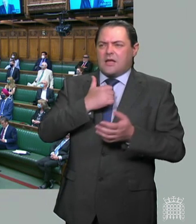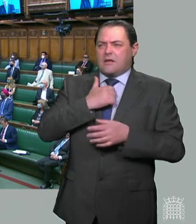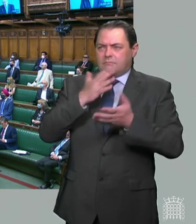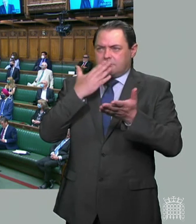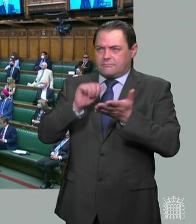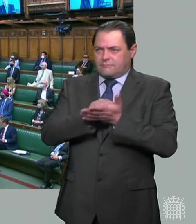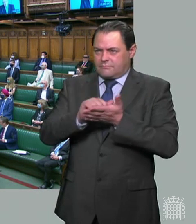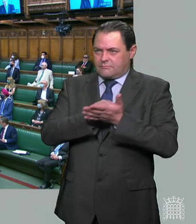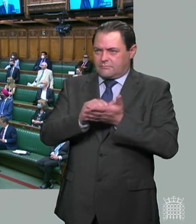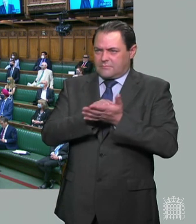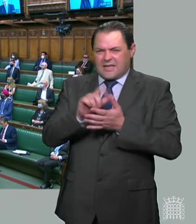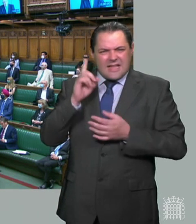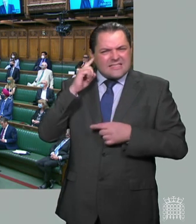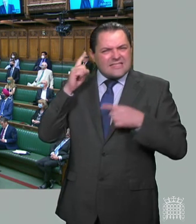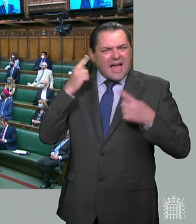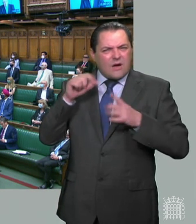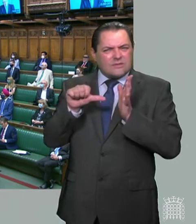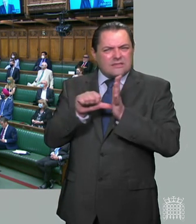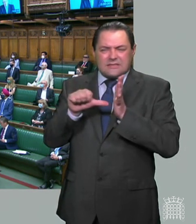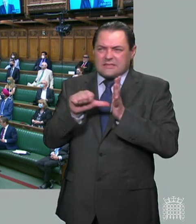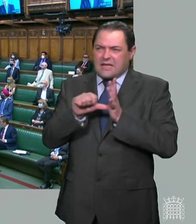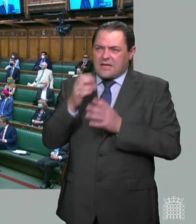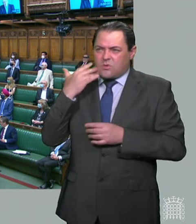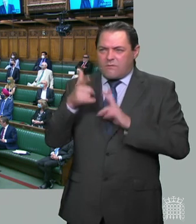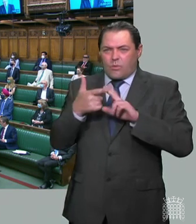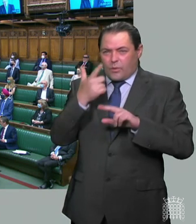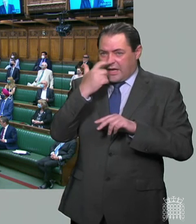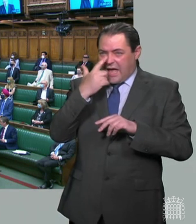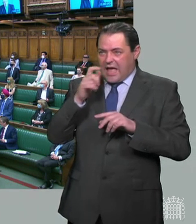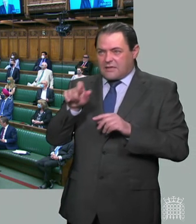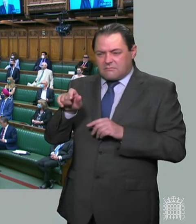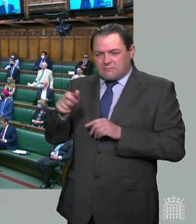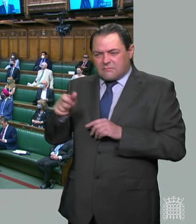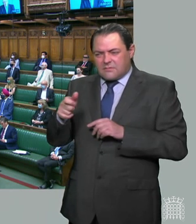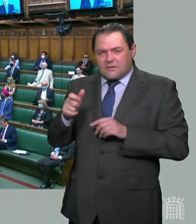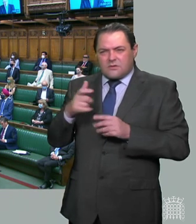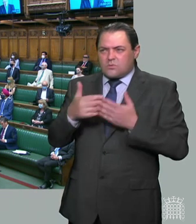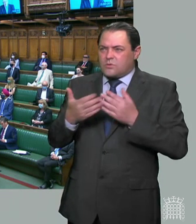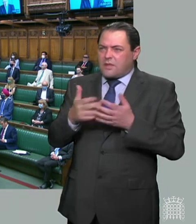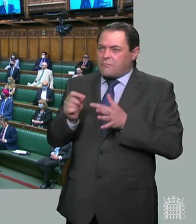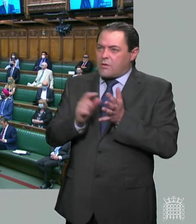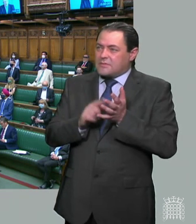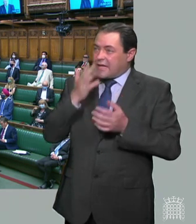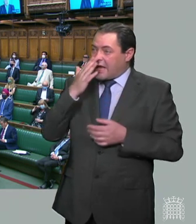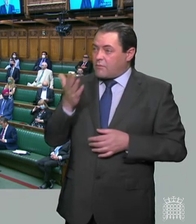We are really struggling on the sound level. I do not know whether we can have the sound level turned up to hear the Prime Minister.